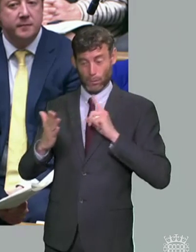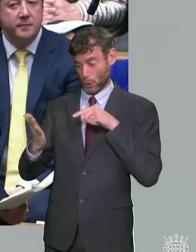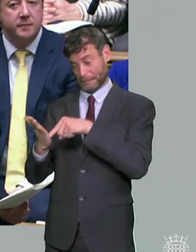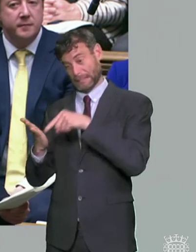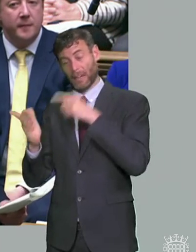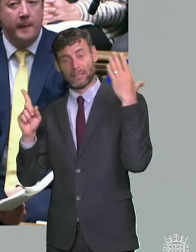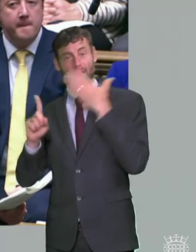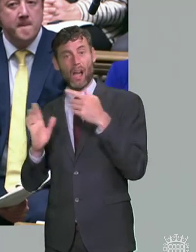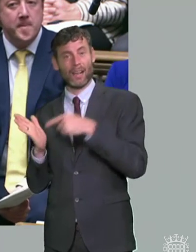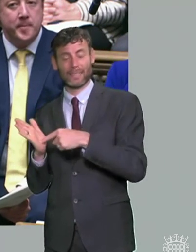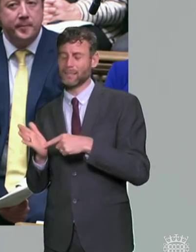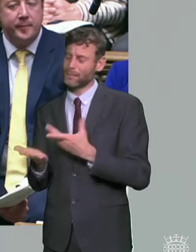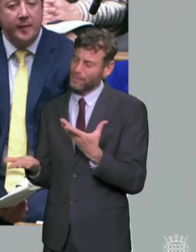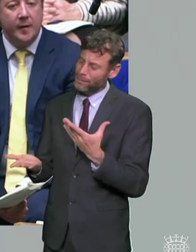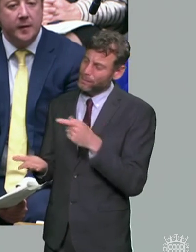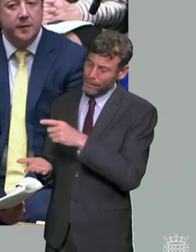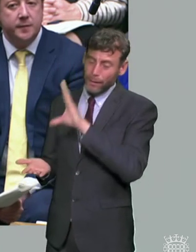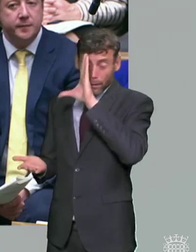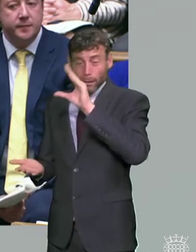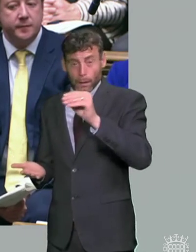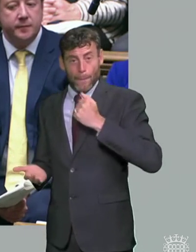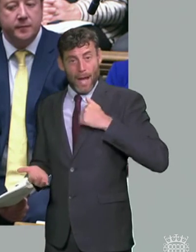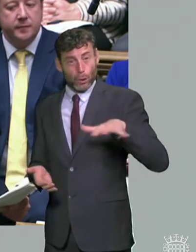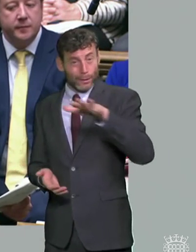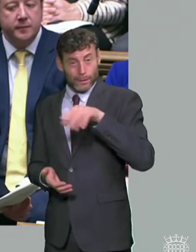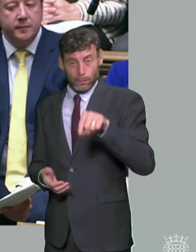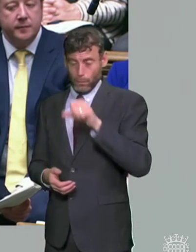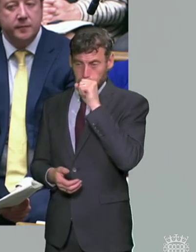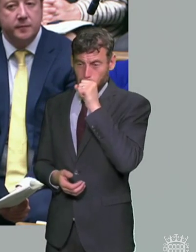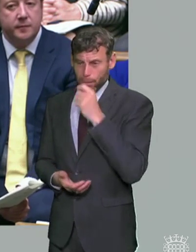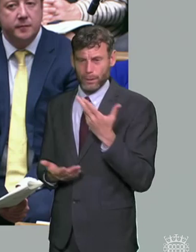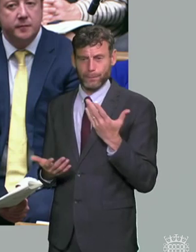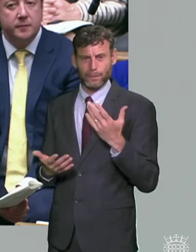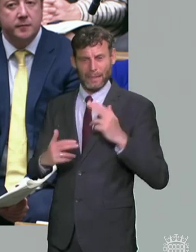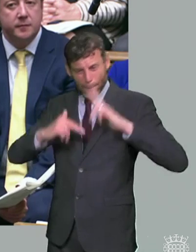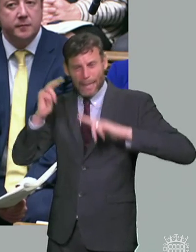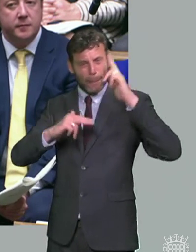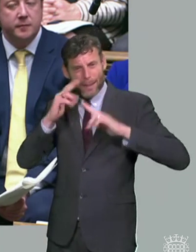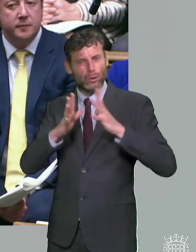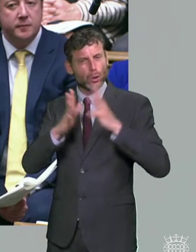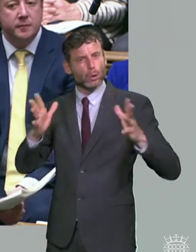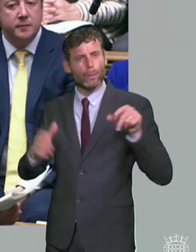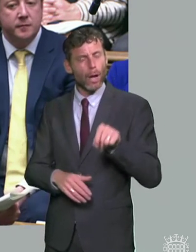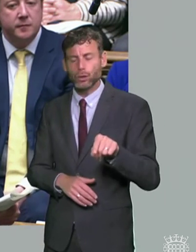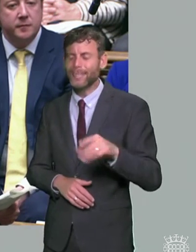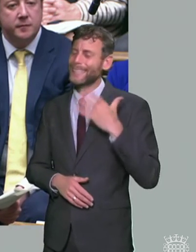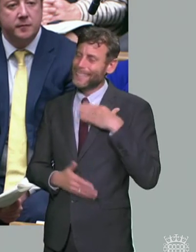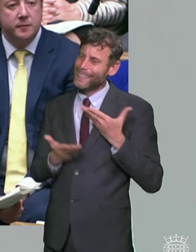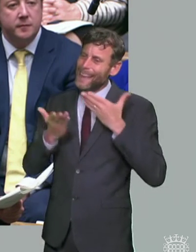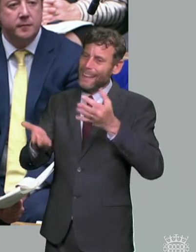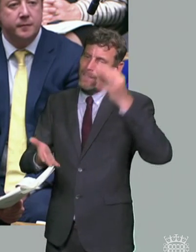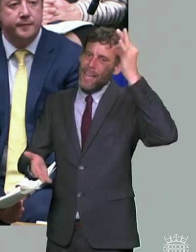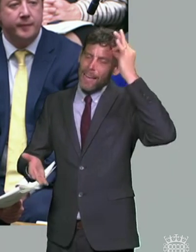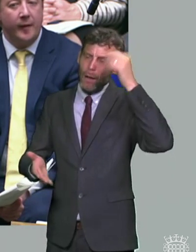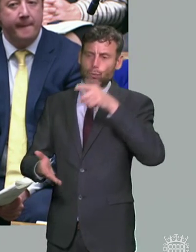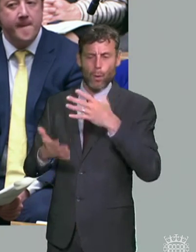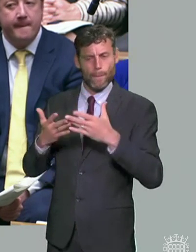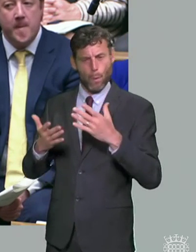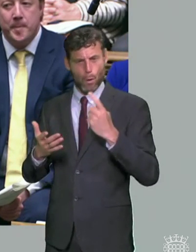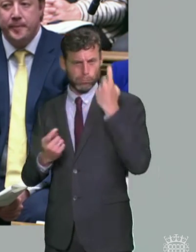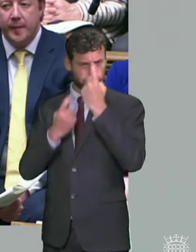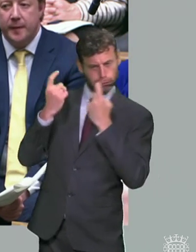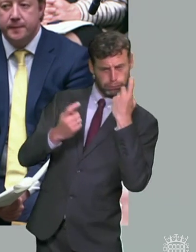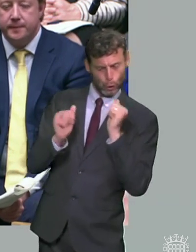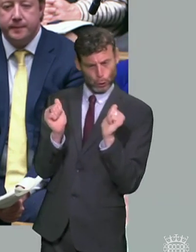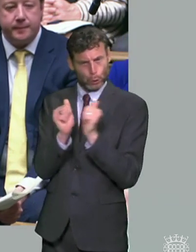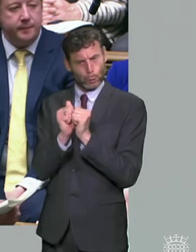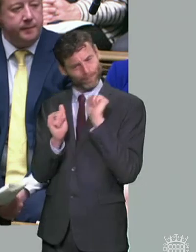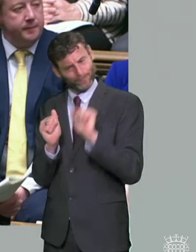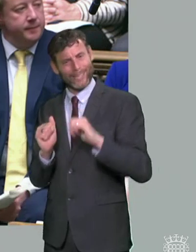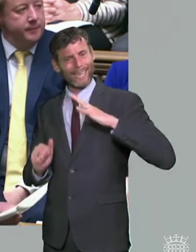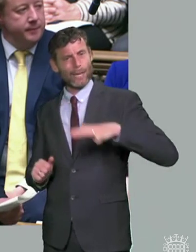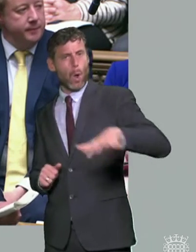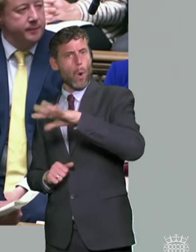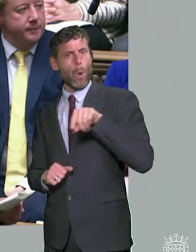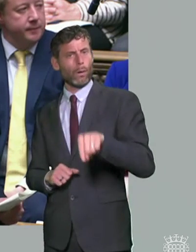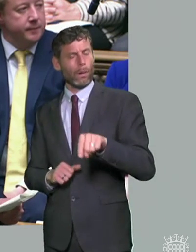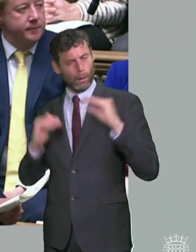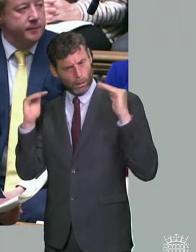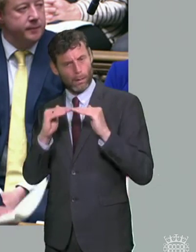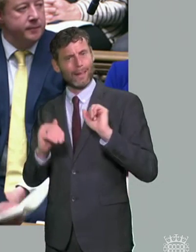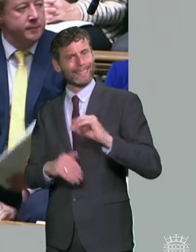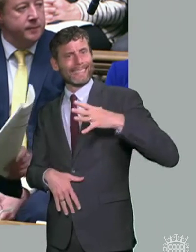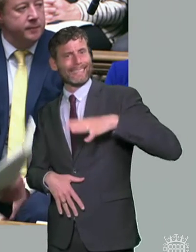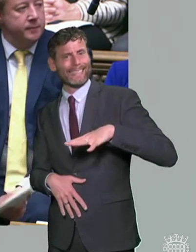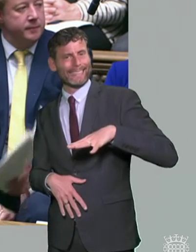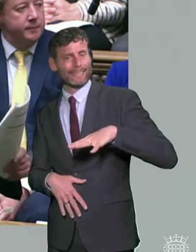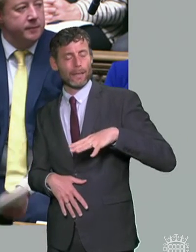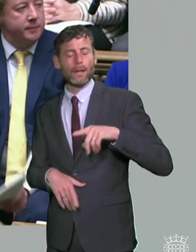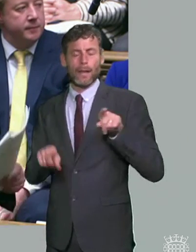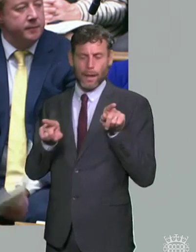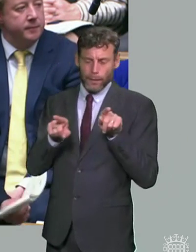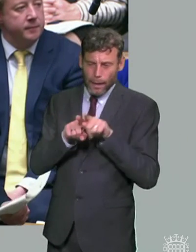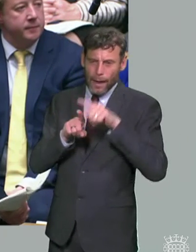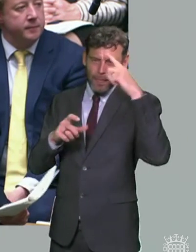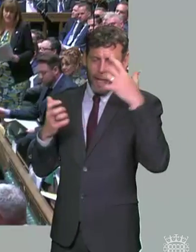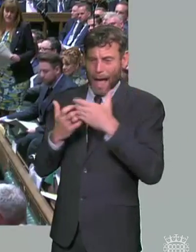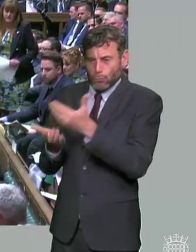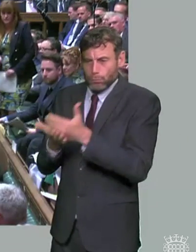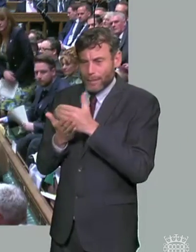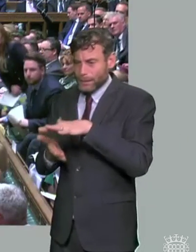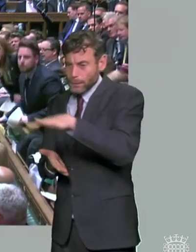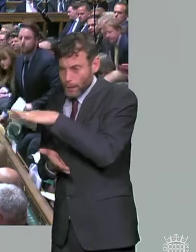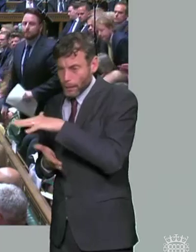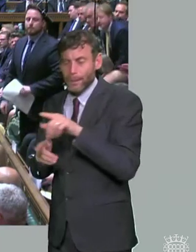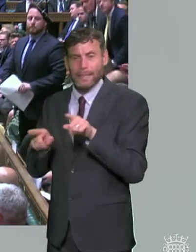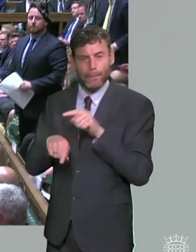Can he reassure my constituents who are facing this level of over- development that there will be greater flexibility in respect of housing numbers, so that the council can produce a local plan that delivers appropriate housing while protecting important sites such as those?